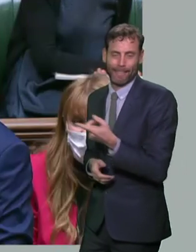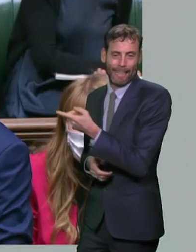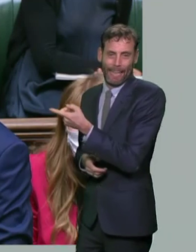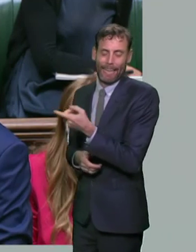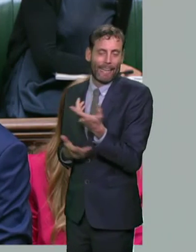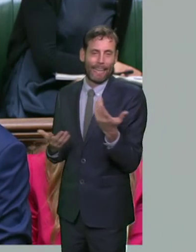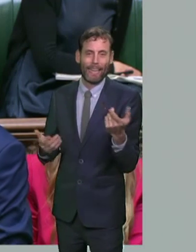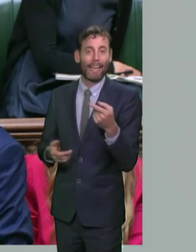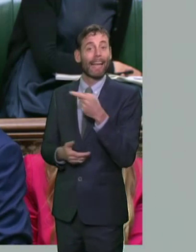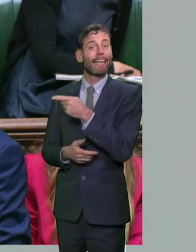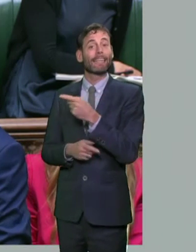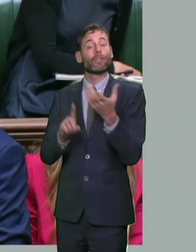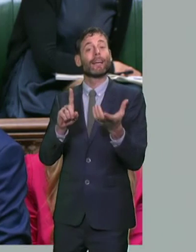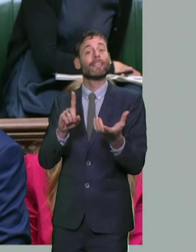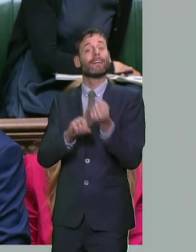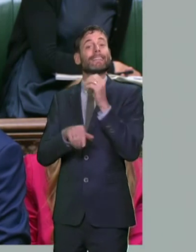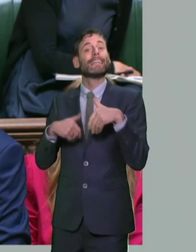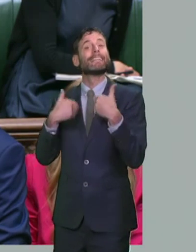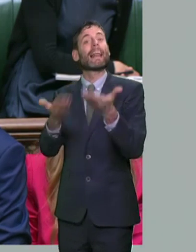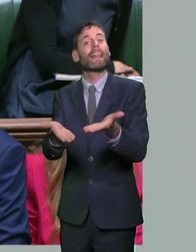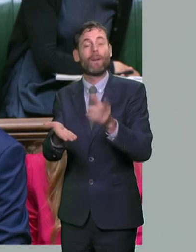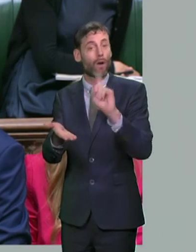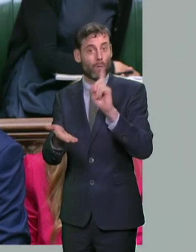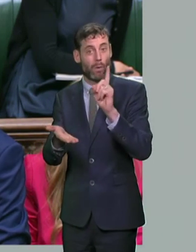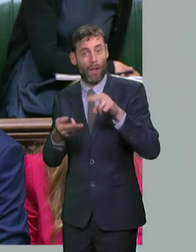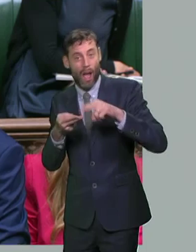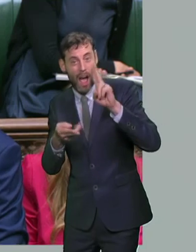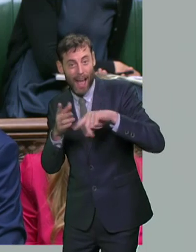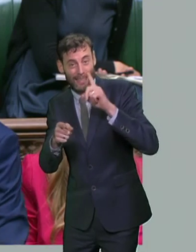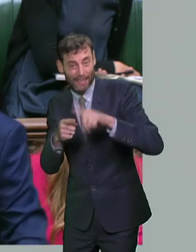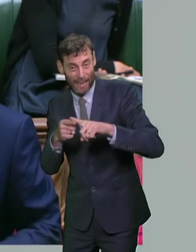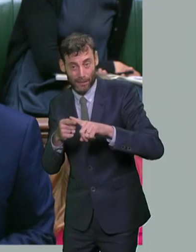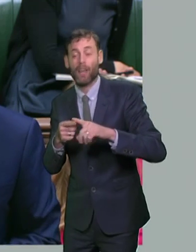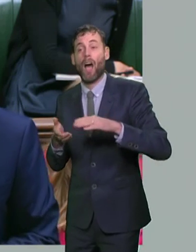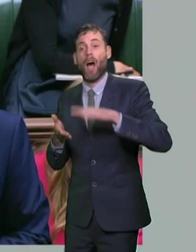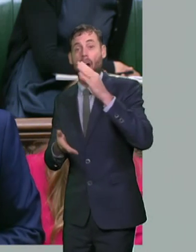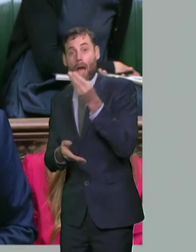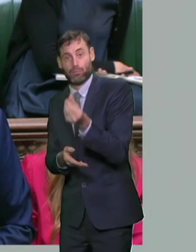The only thing he is delivering is high taxes, high prices and low growth.